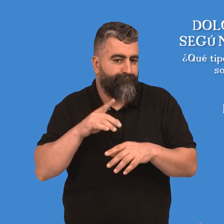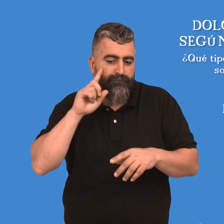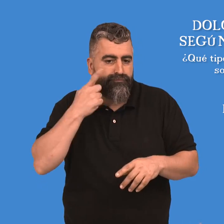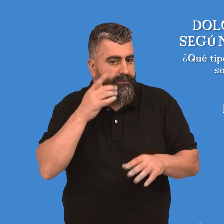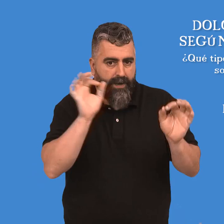descubrir